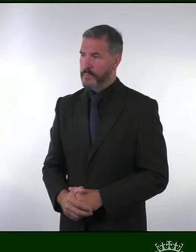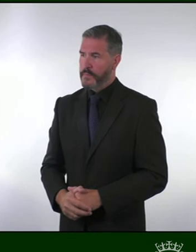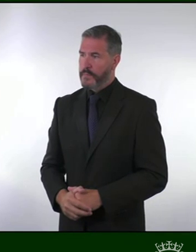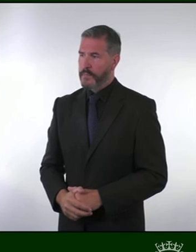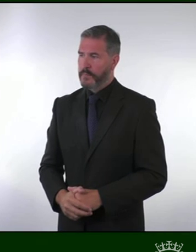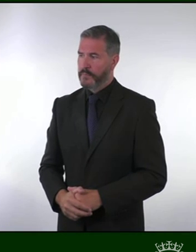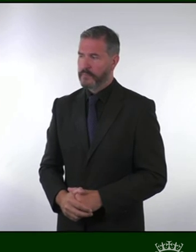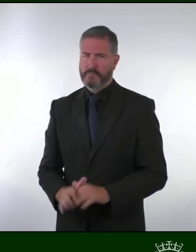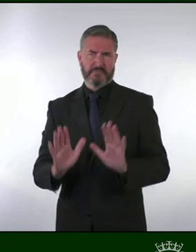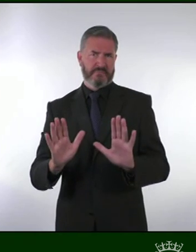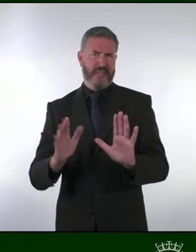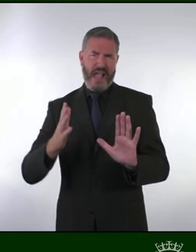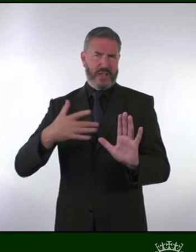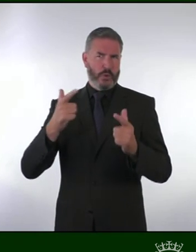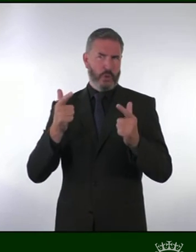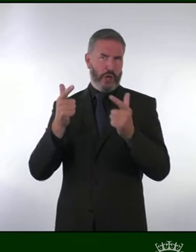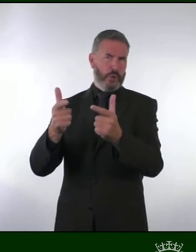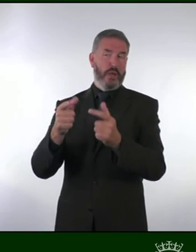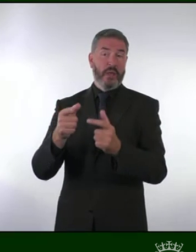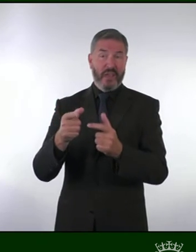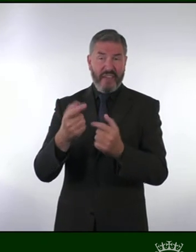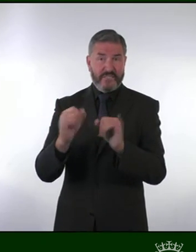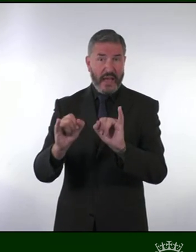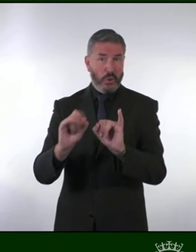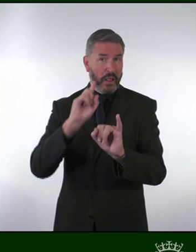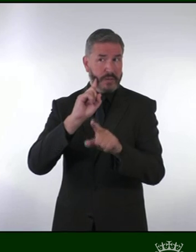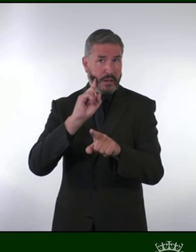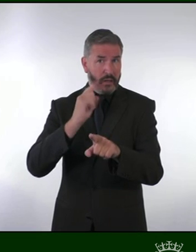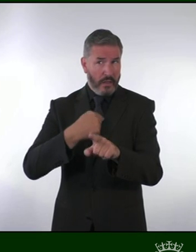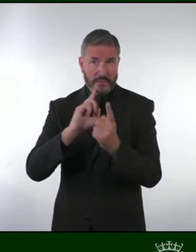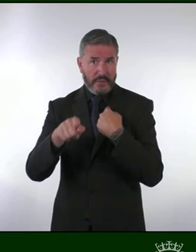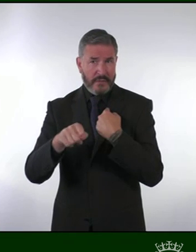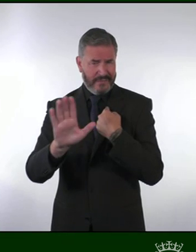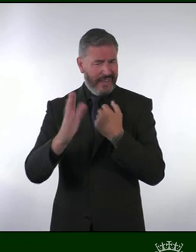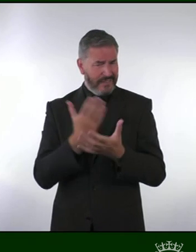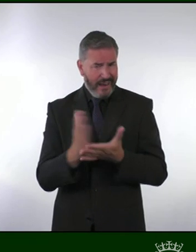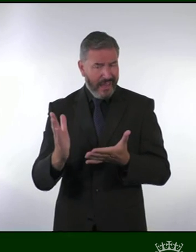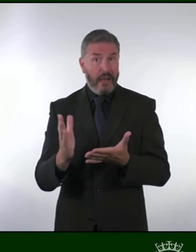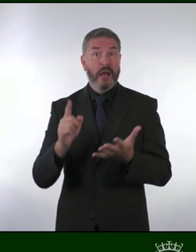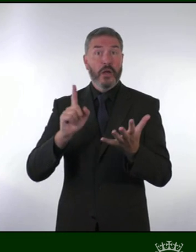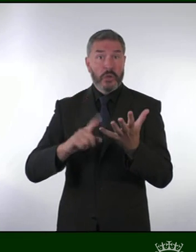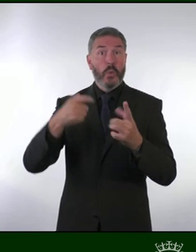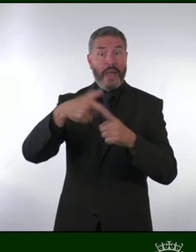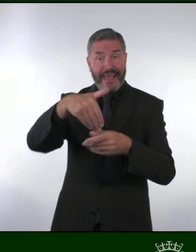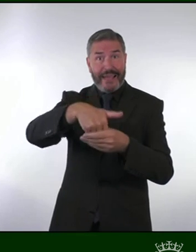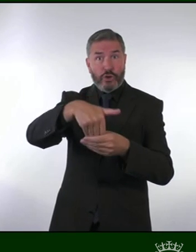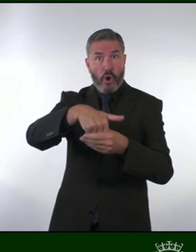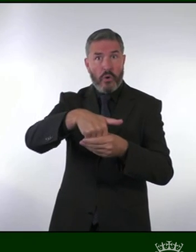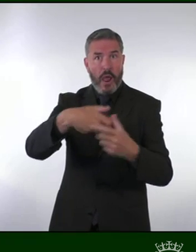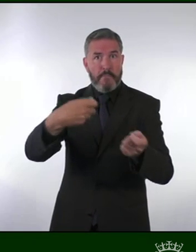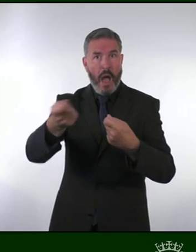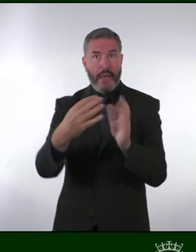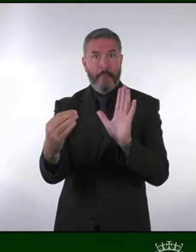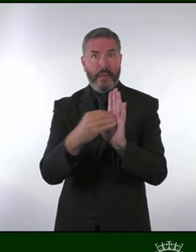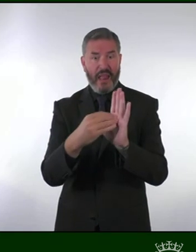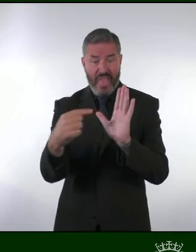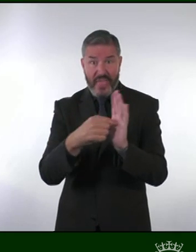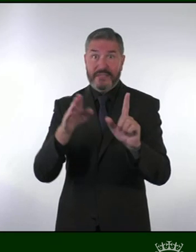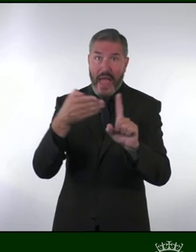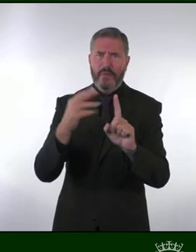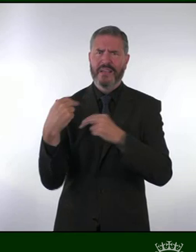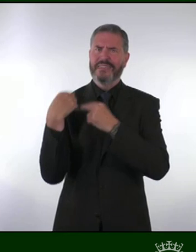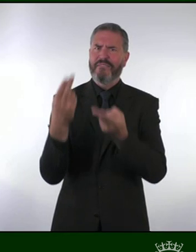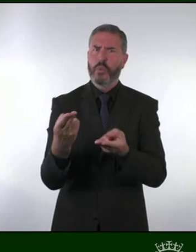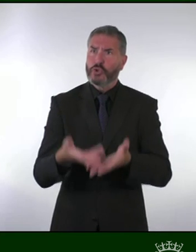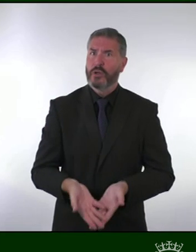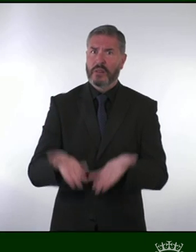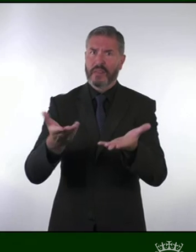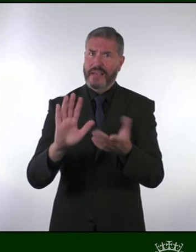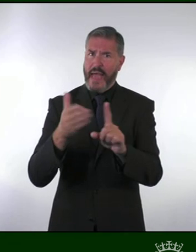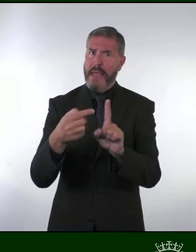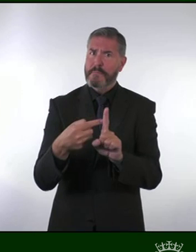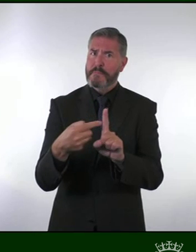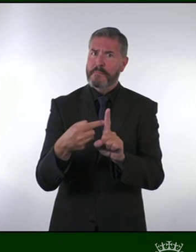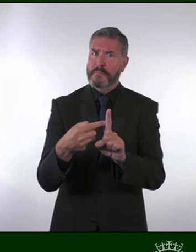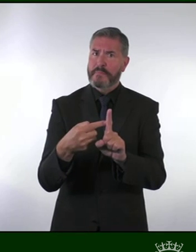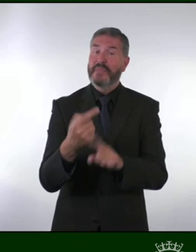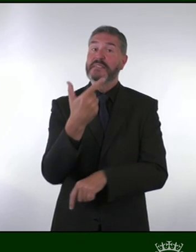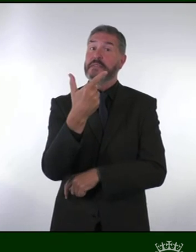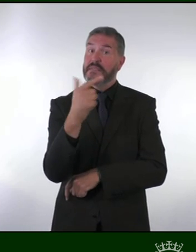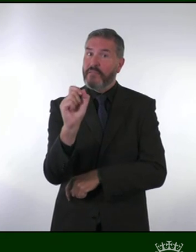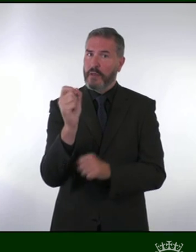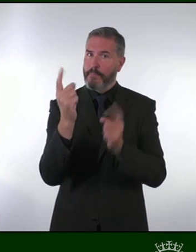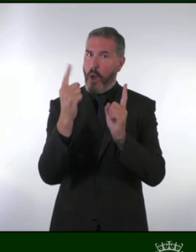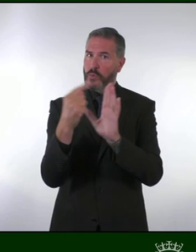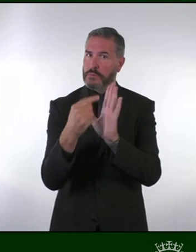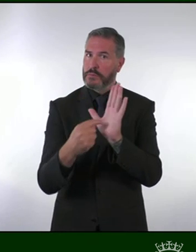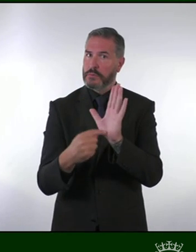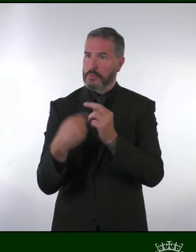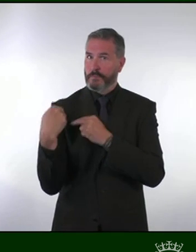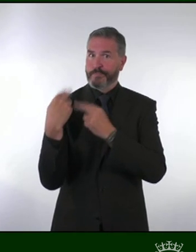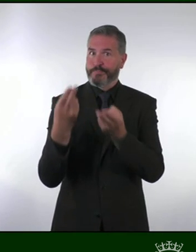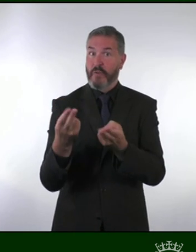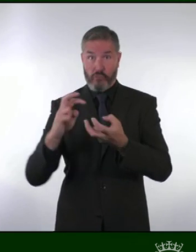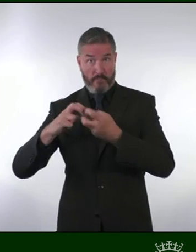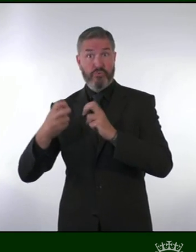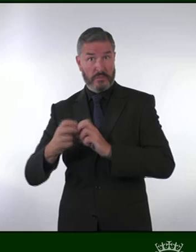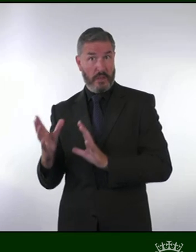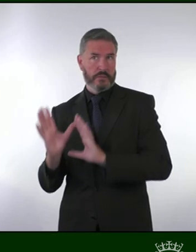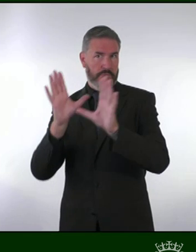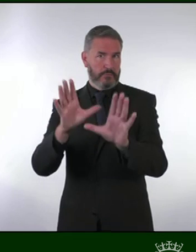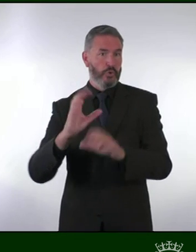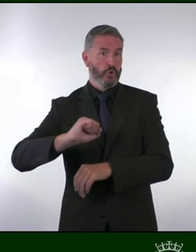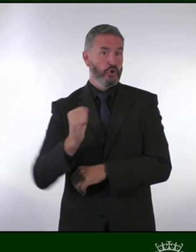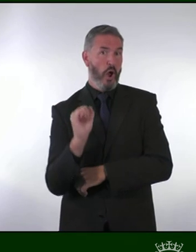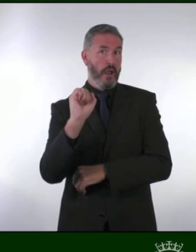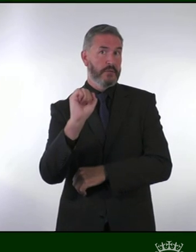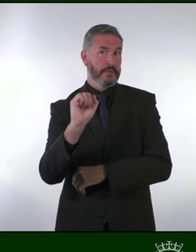I hesitate to accuse the right honourable Gentleman of failing to listen to my last answer, but it is clear that the UK Internal Market Bill is massively devolutionary, with 70 powers passed from Brussels to Scotland.